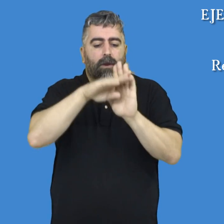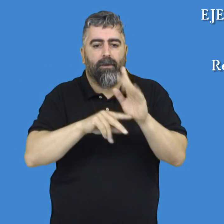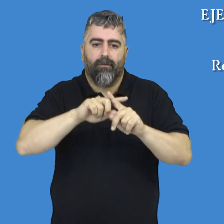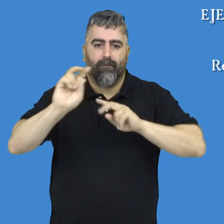tipo